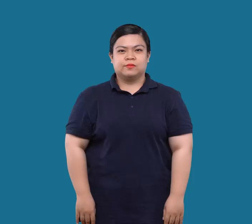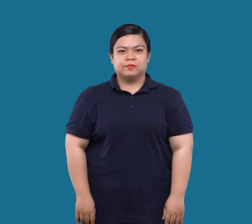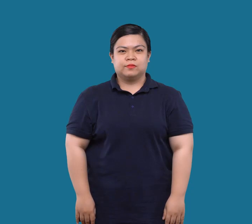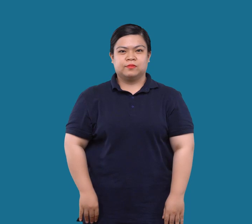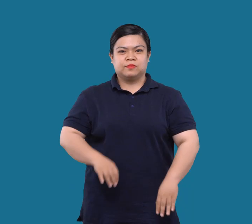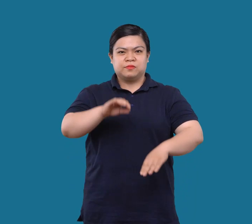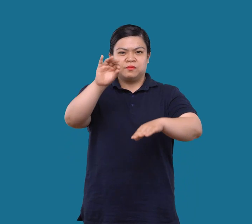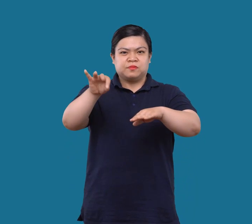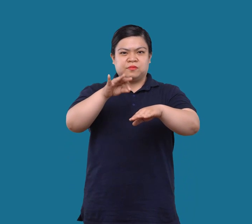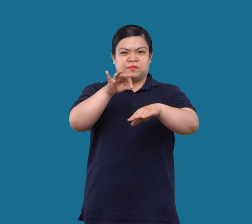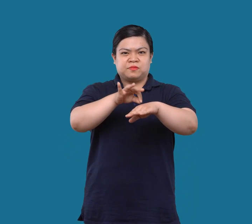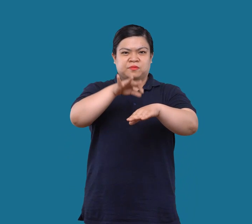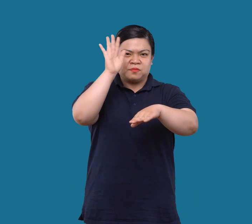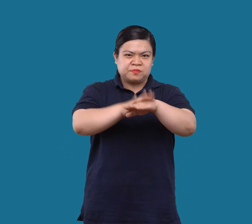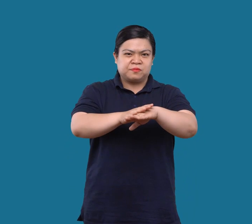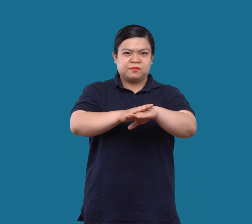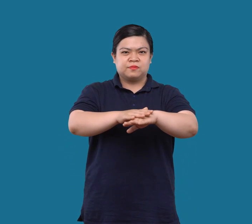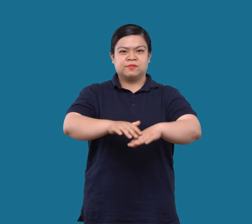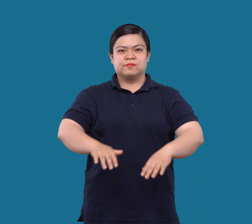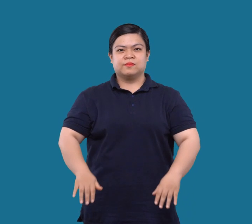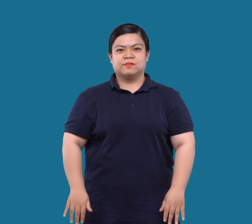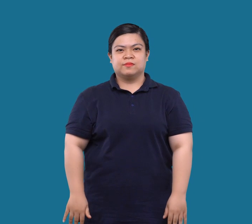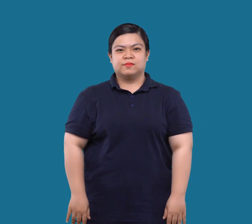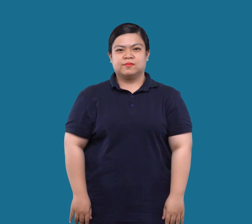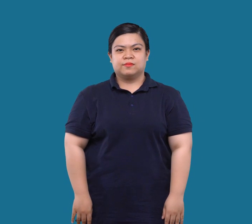con muỗi